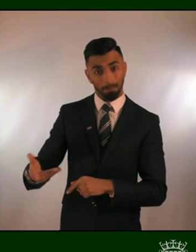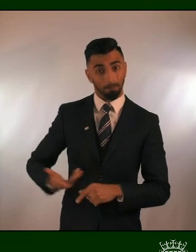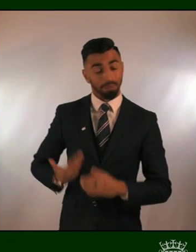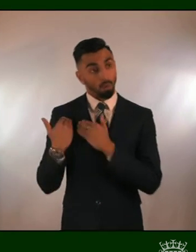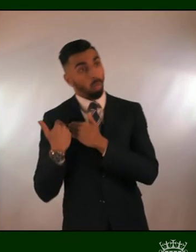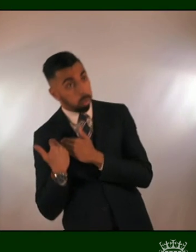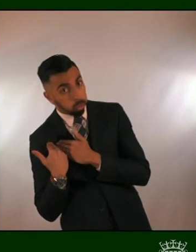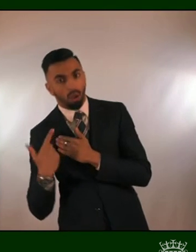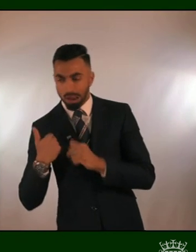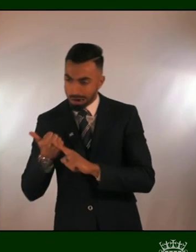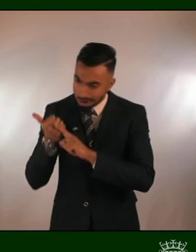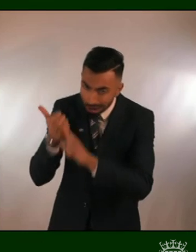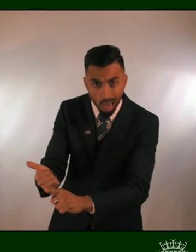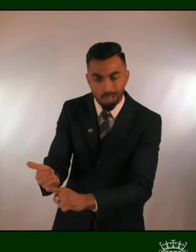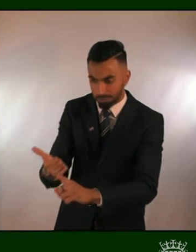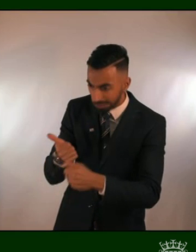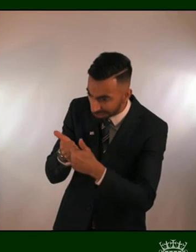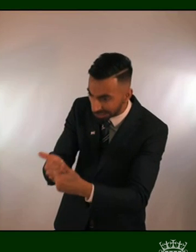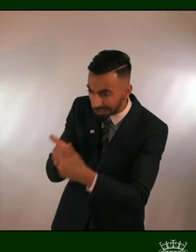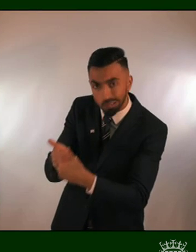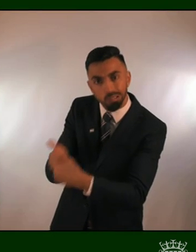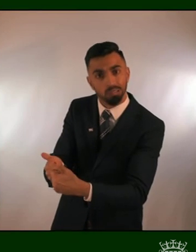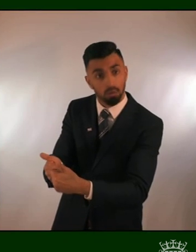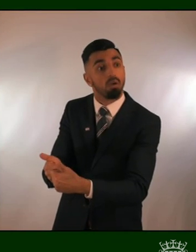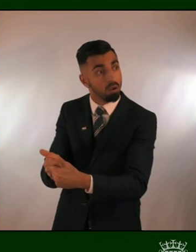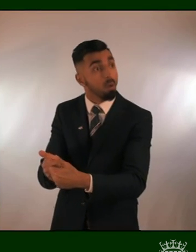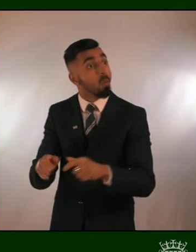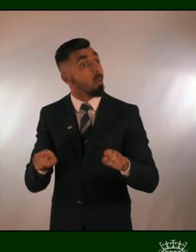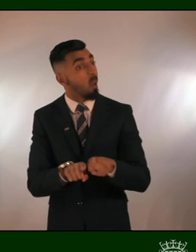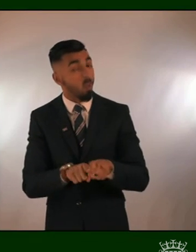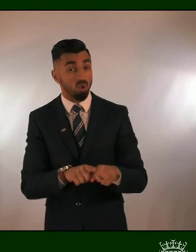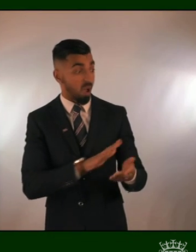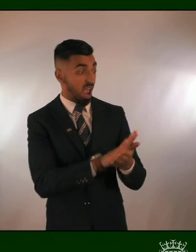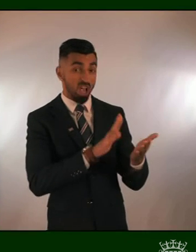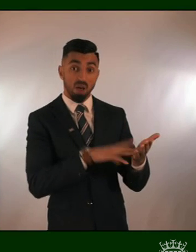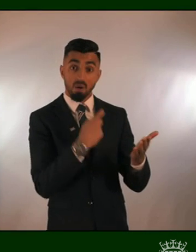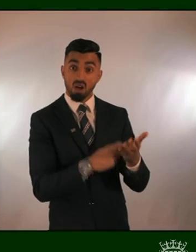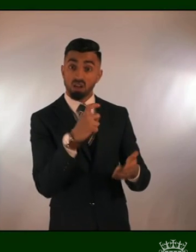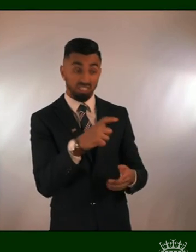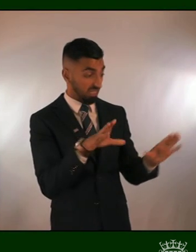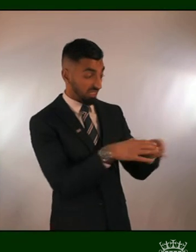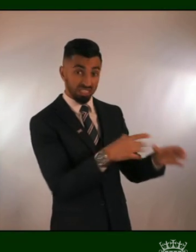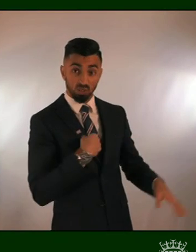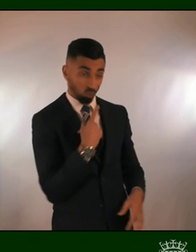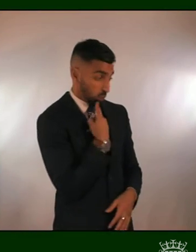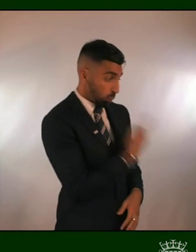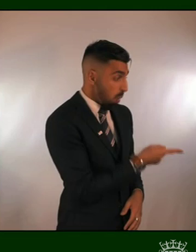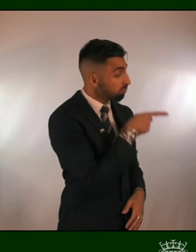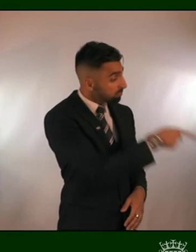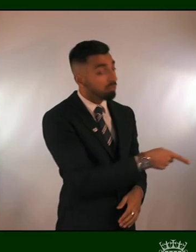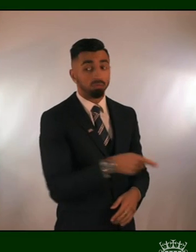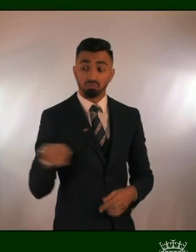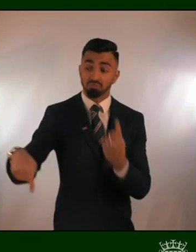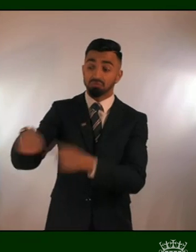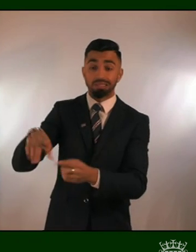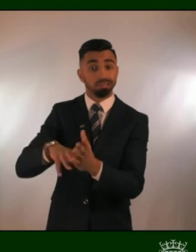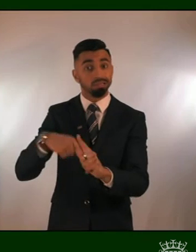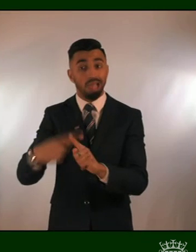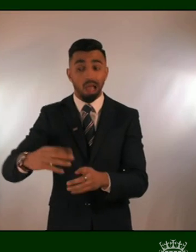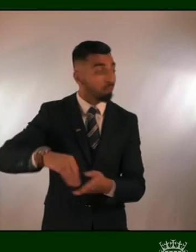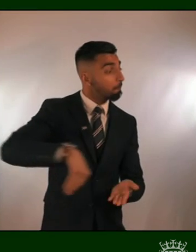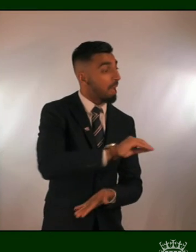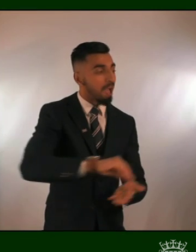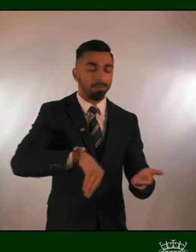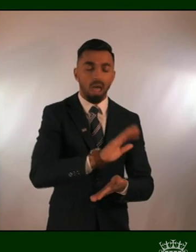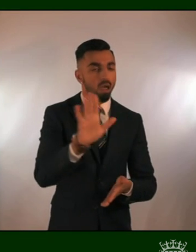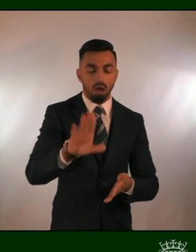I have asked Her Majesty’s Revenue and Customs to scale up the time to pay service, allowing businesses and the self-employed to defer tax payments over an agreed period of time.